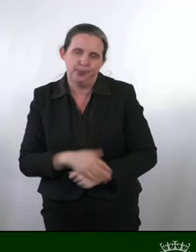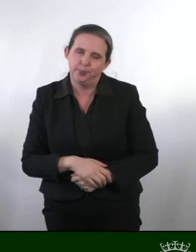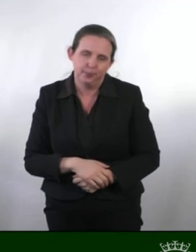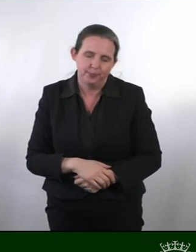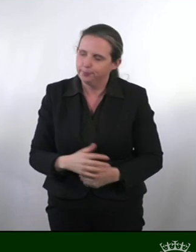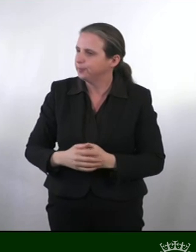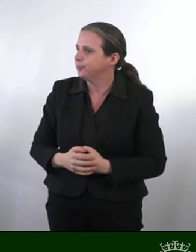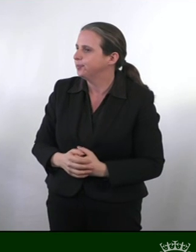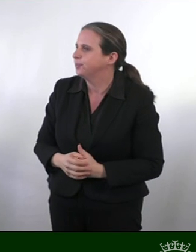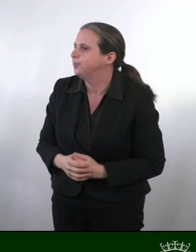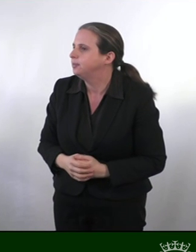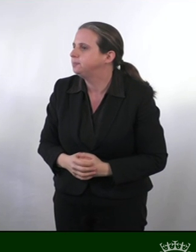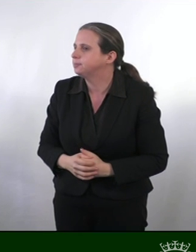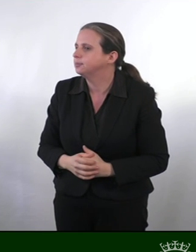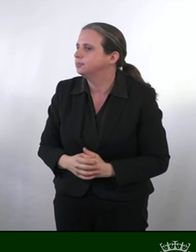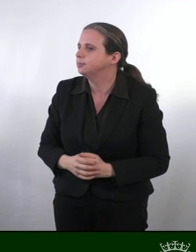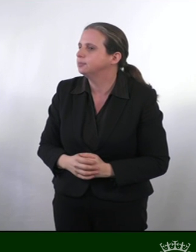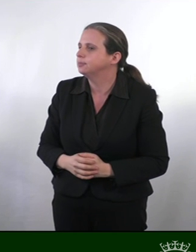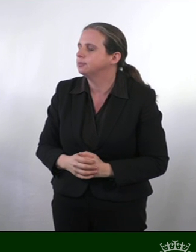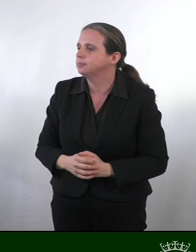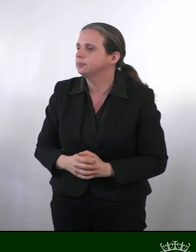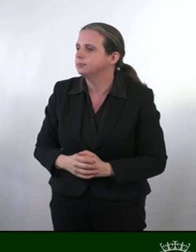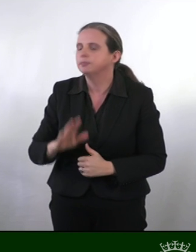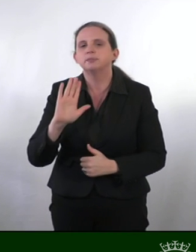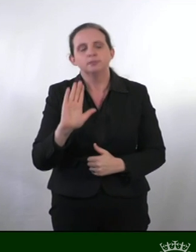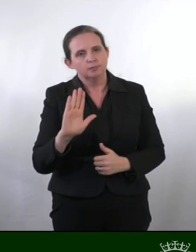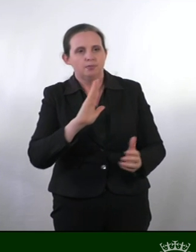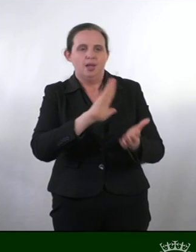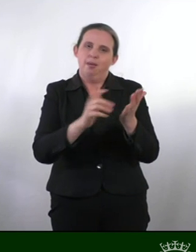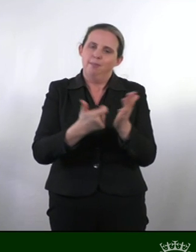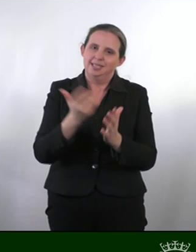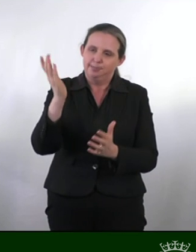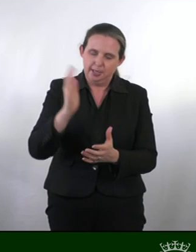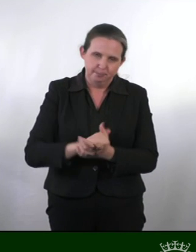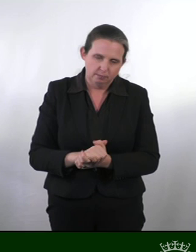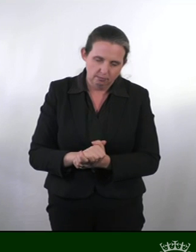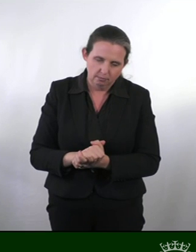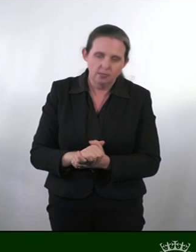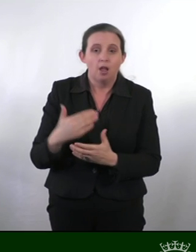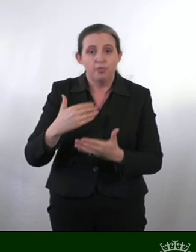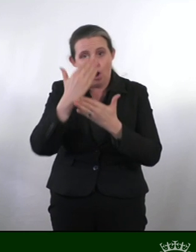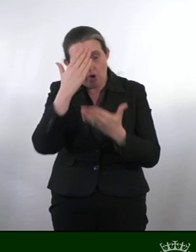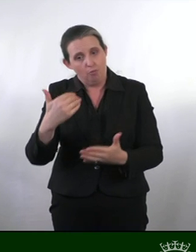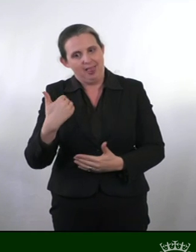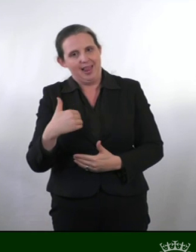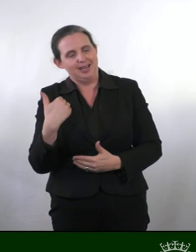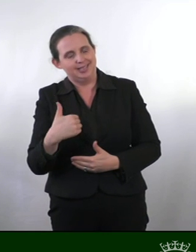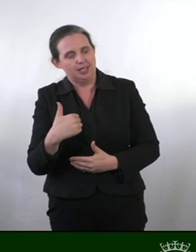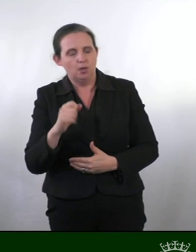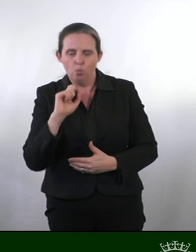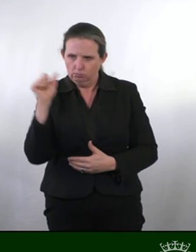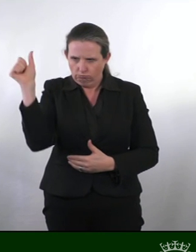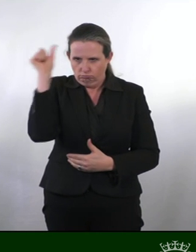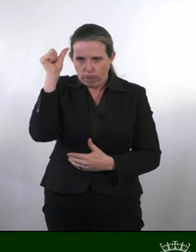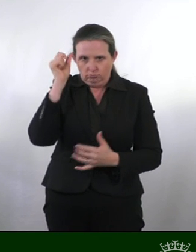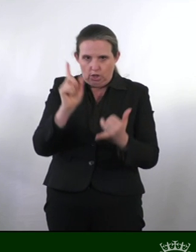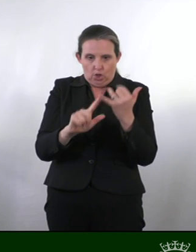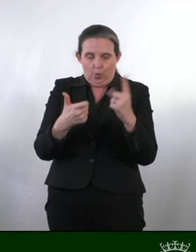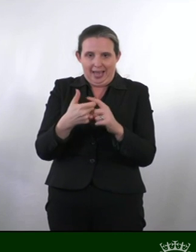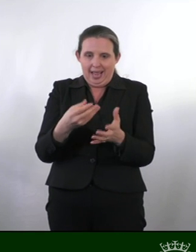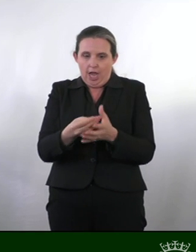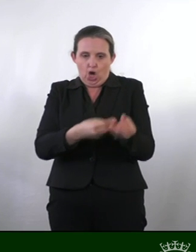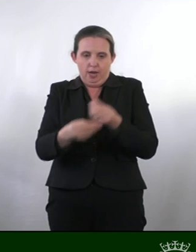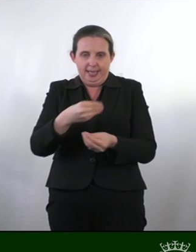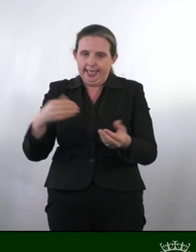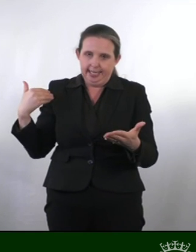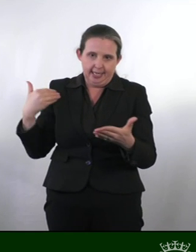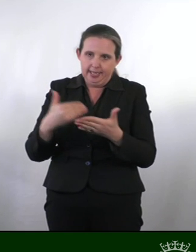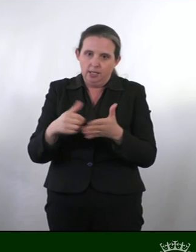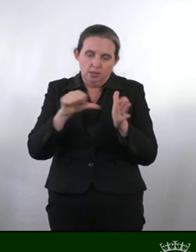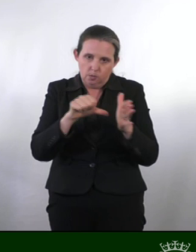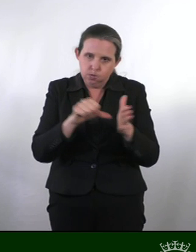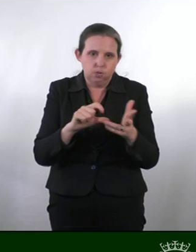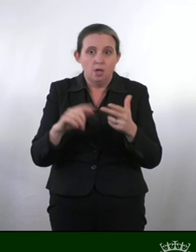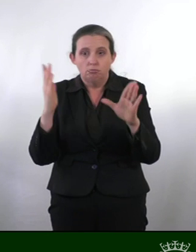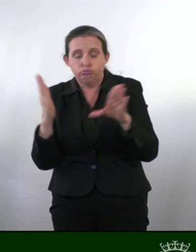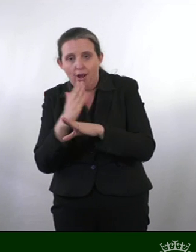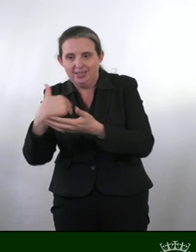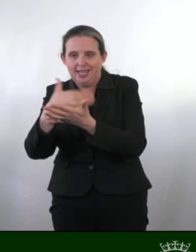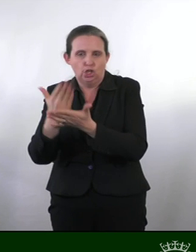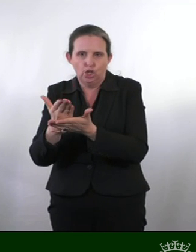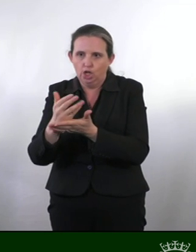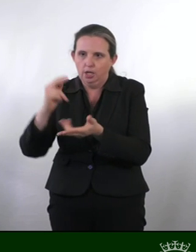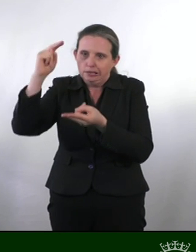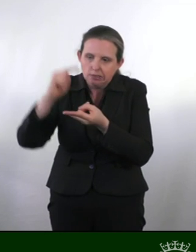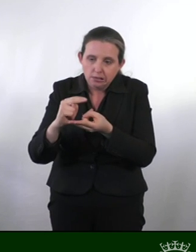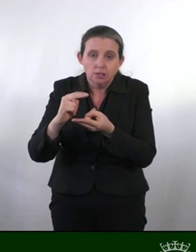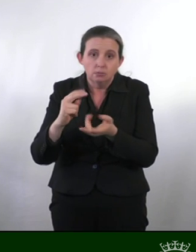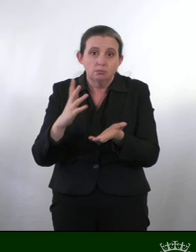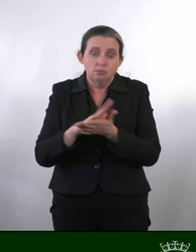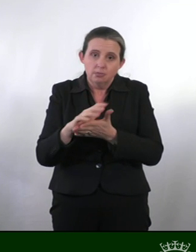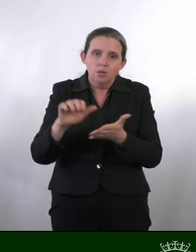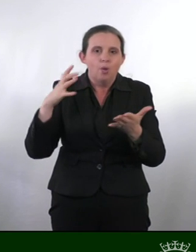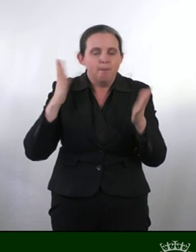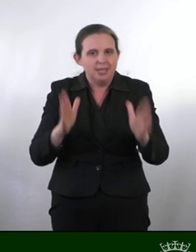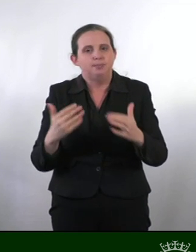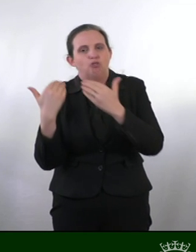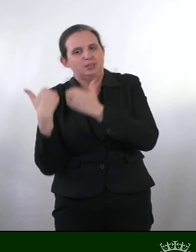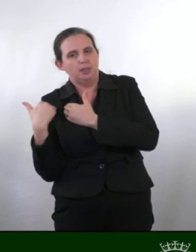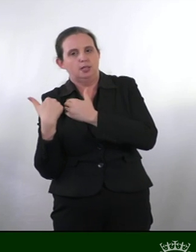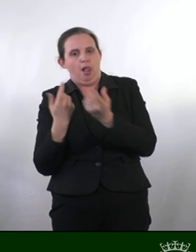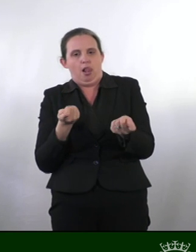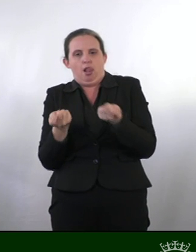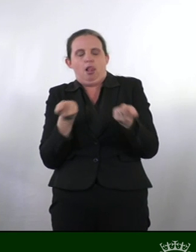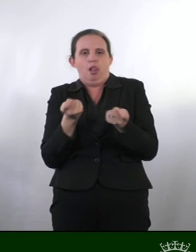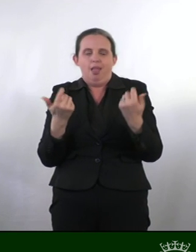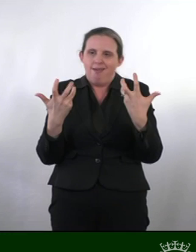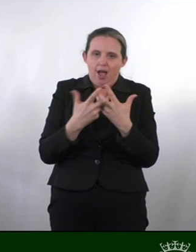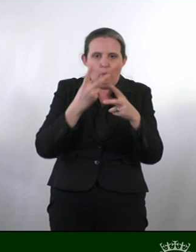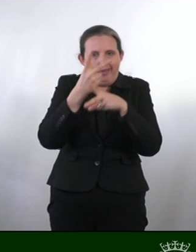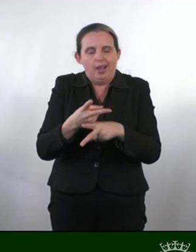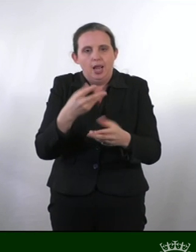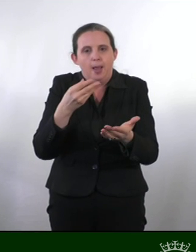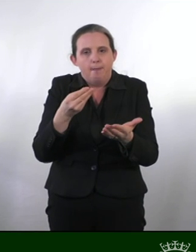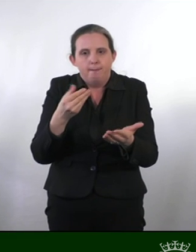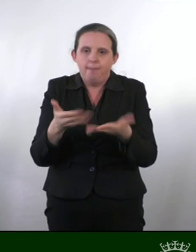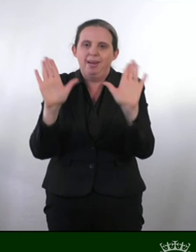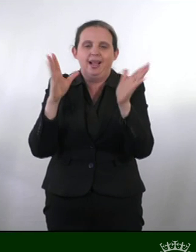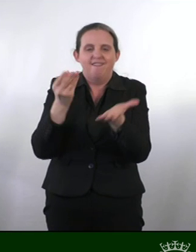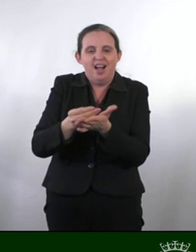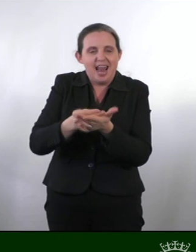The hon. Lady will recognise, at a time when the private sector—when the UK economy—has been so badly hit, and when private sector workers have seen falls in their income, that it is right that we should be responsible in our approach to public finances, and that is what we are going to be.